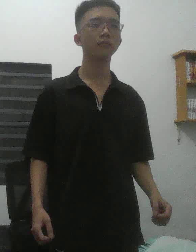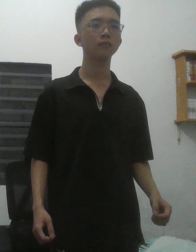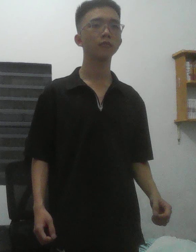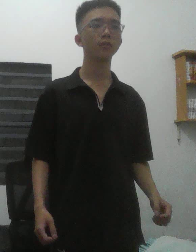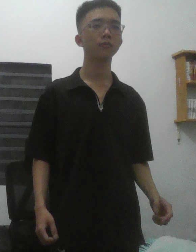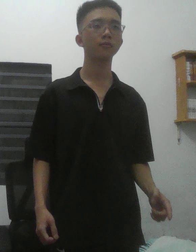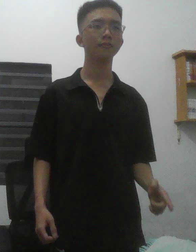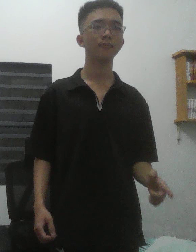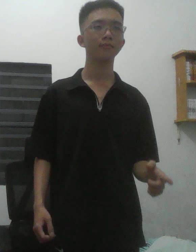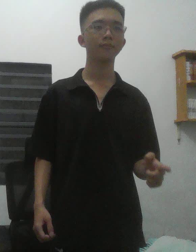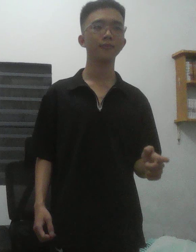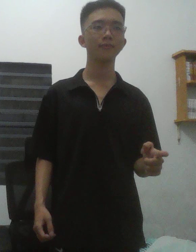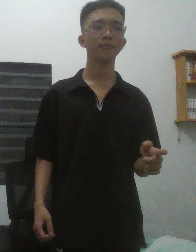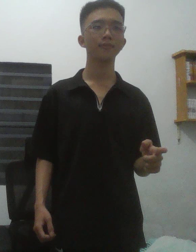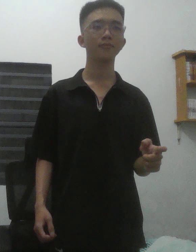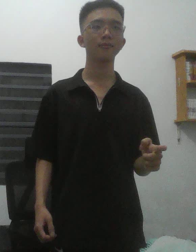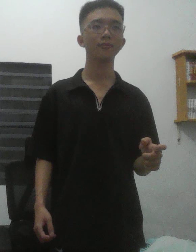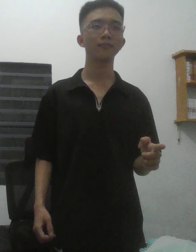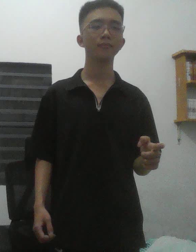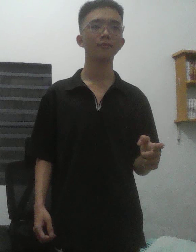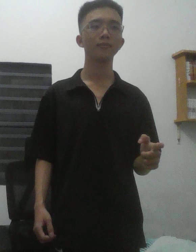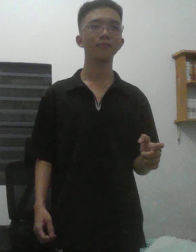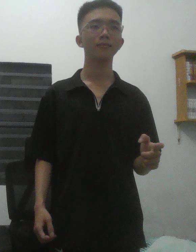ban